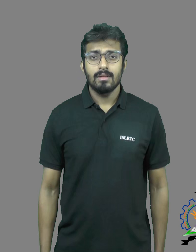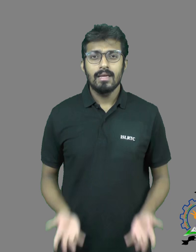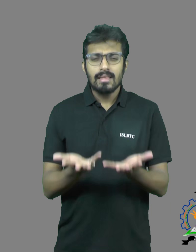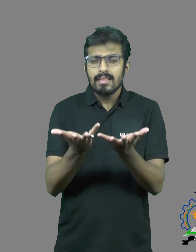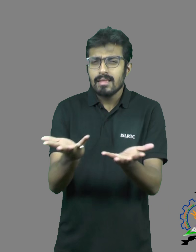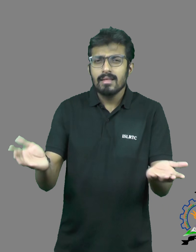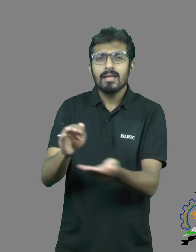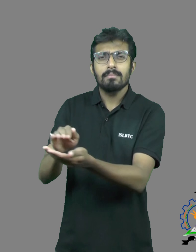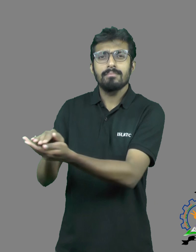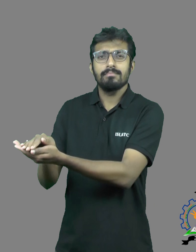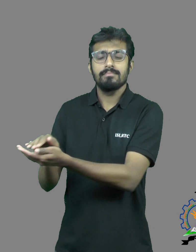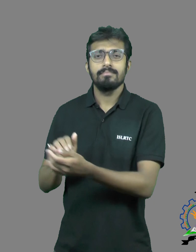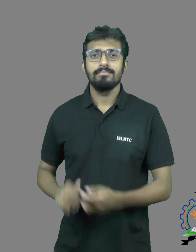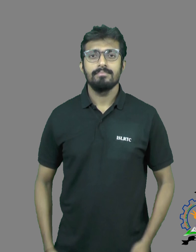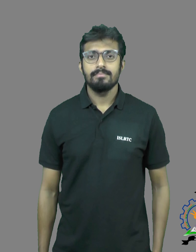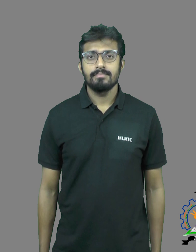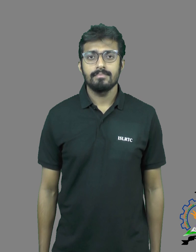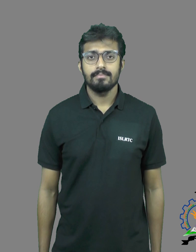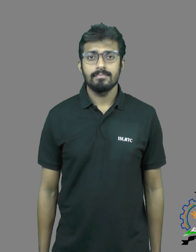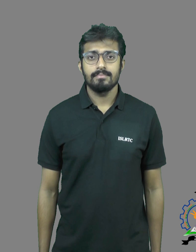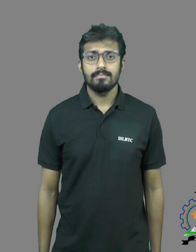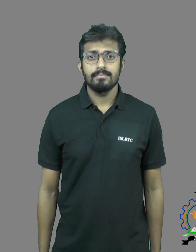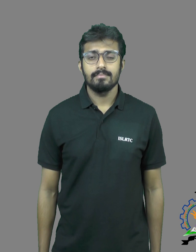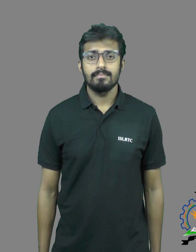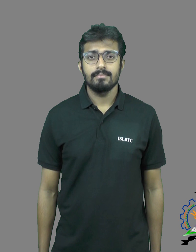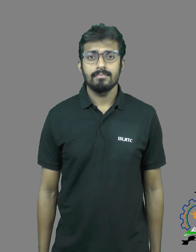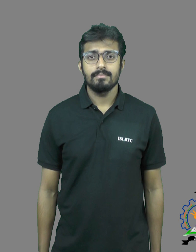Stock Commodities